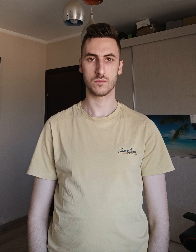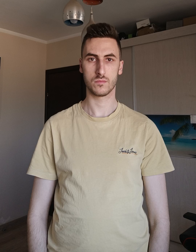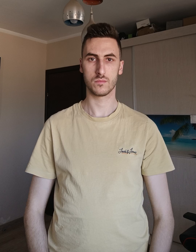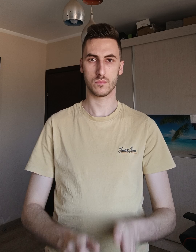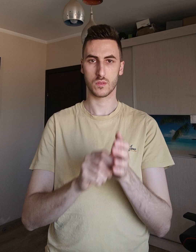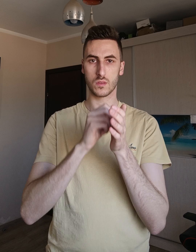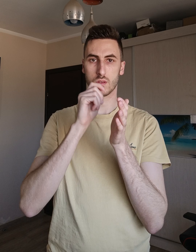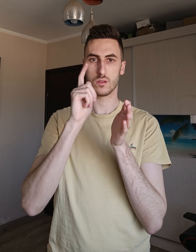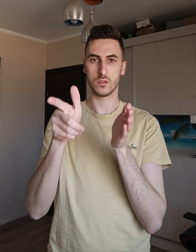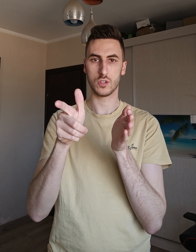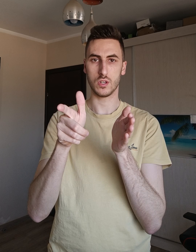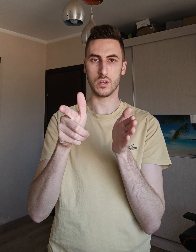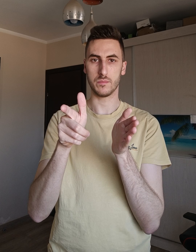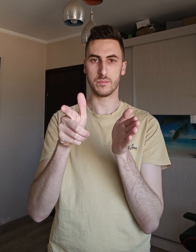לשלם